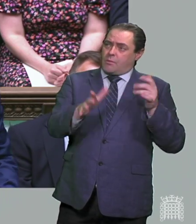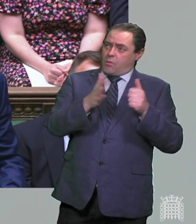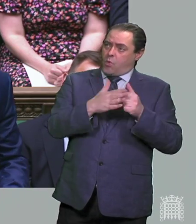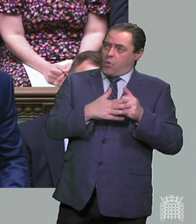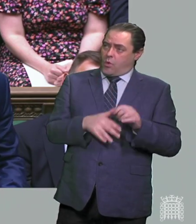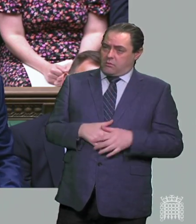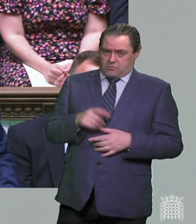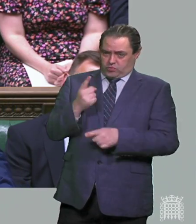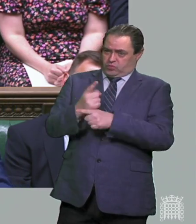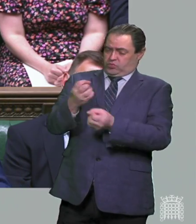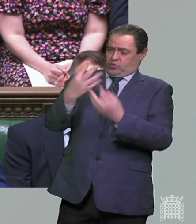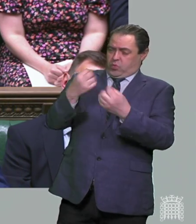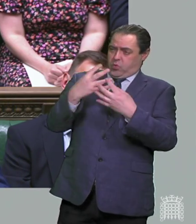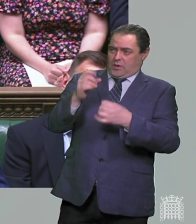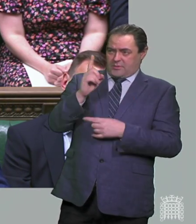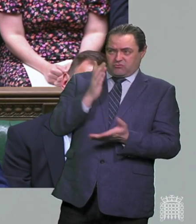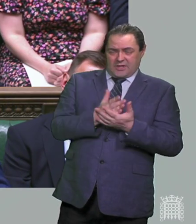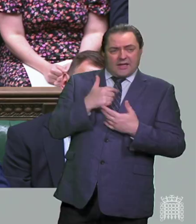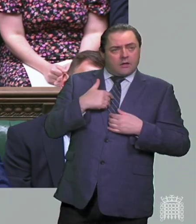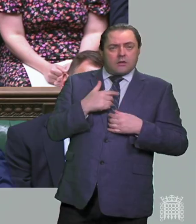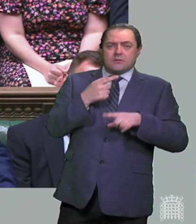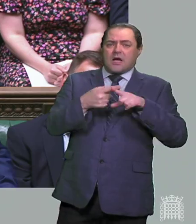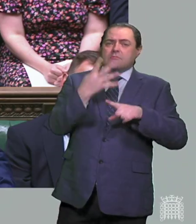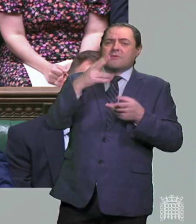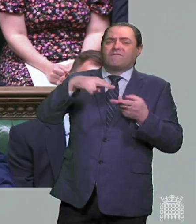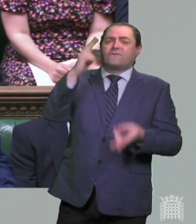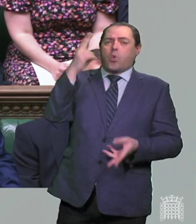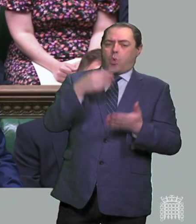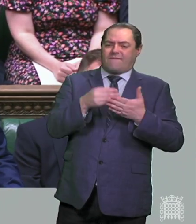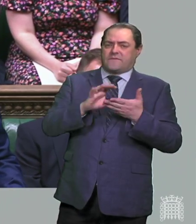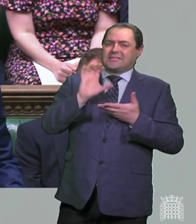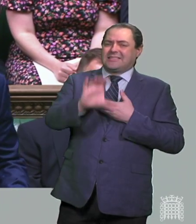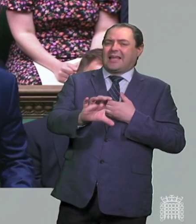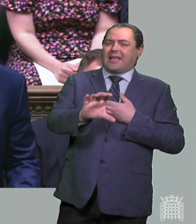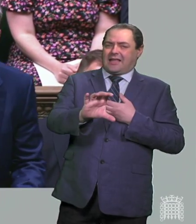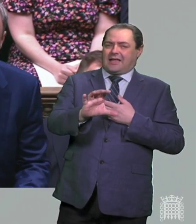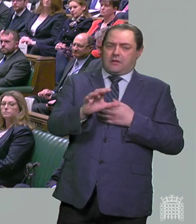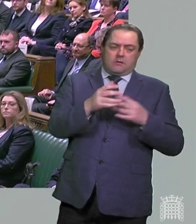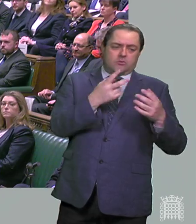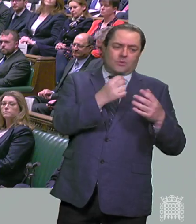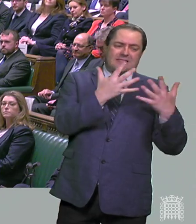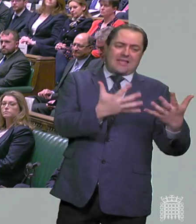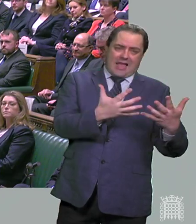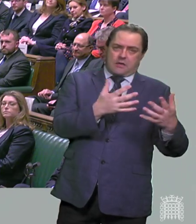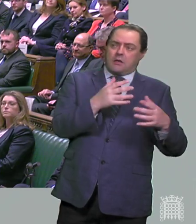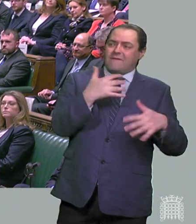They are talking a good game but, in fact, we have quadrupled funding for victims since 2010.